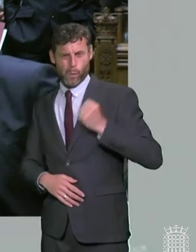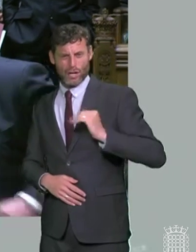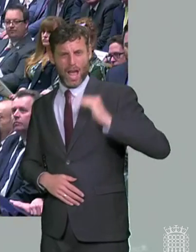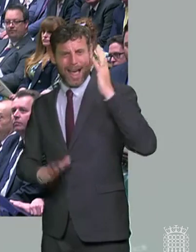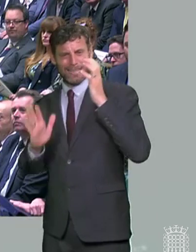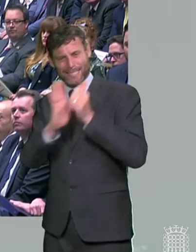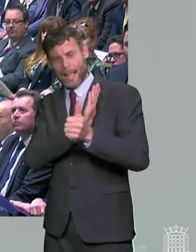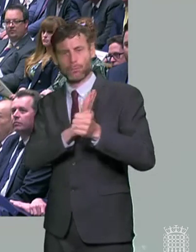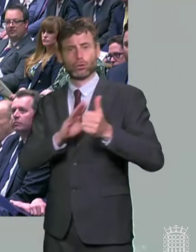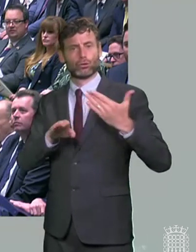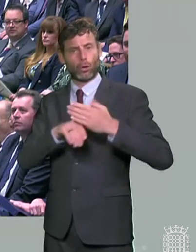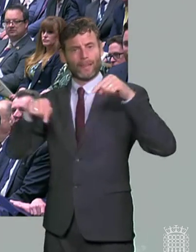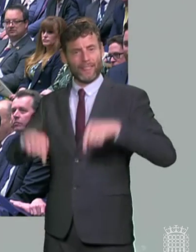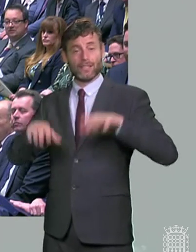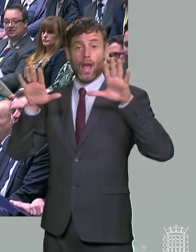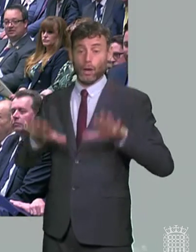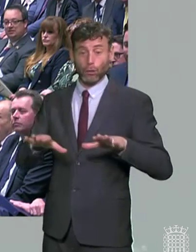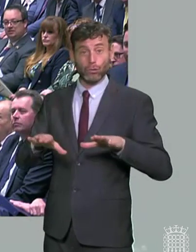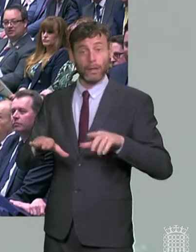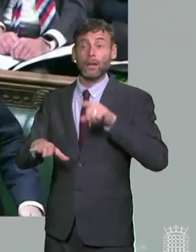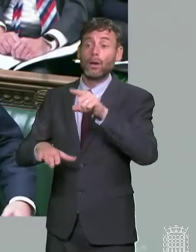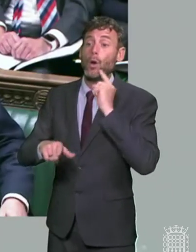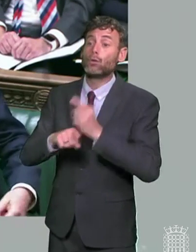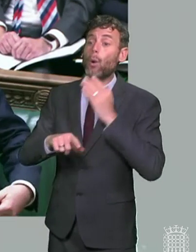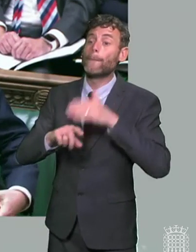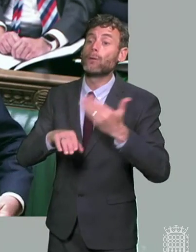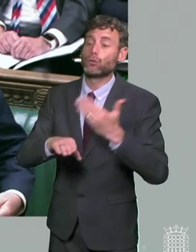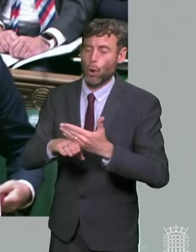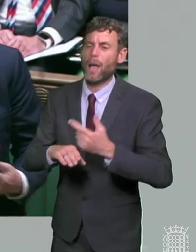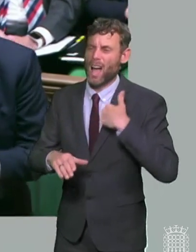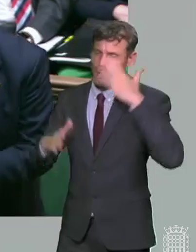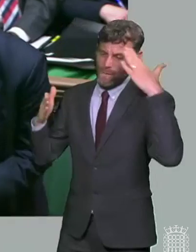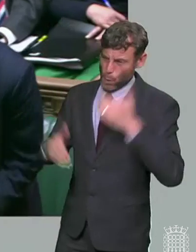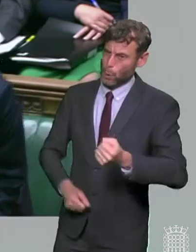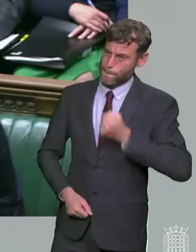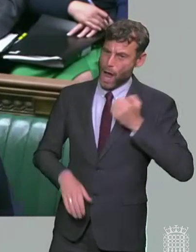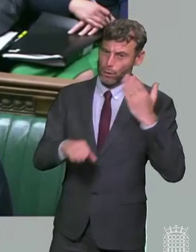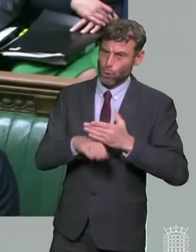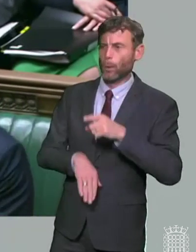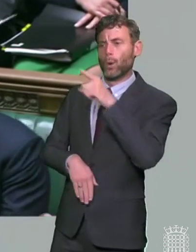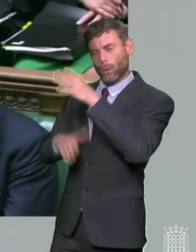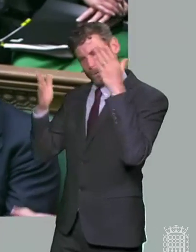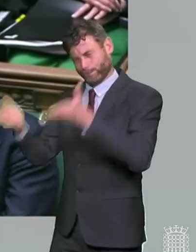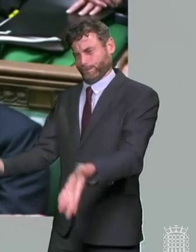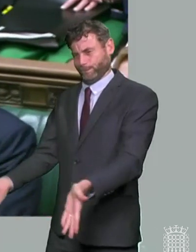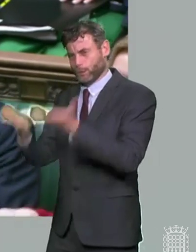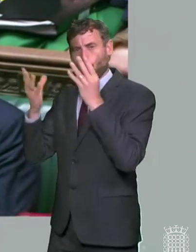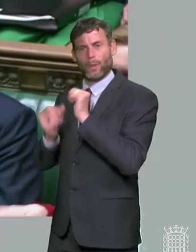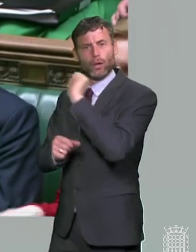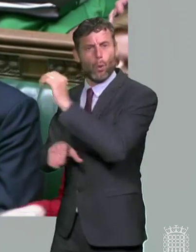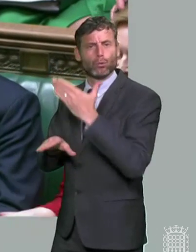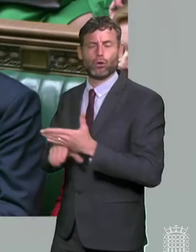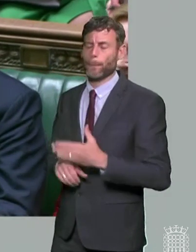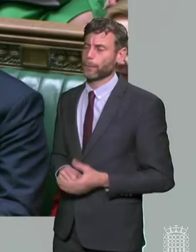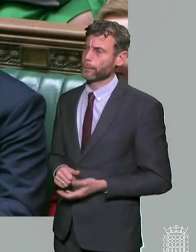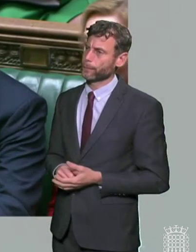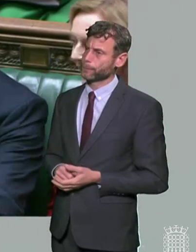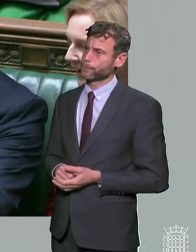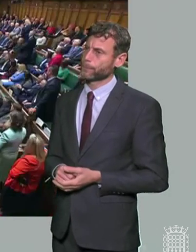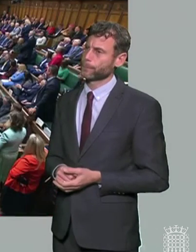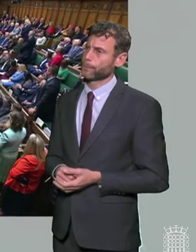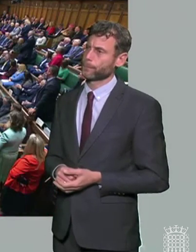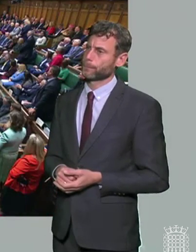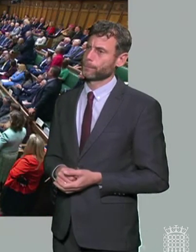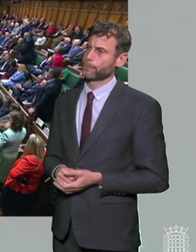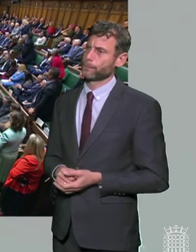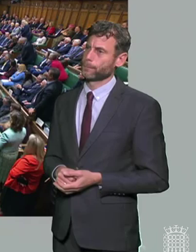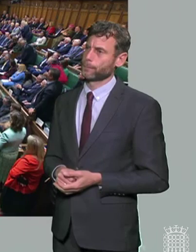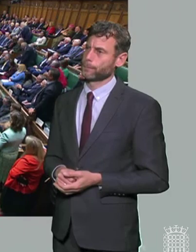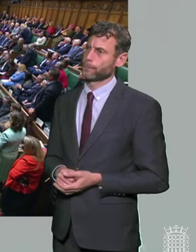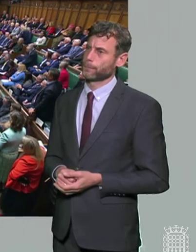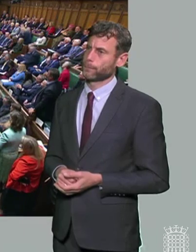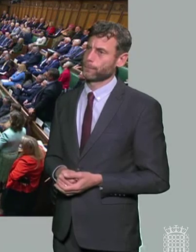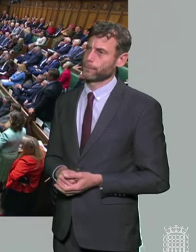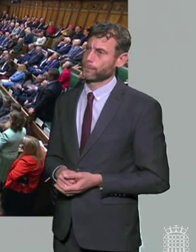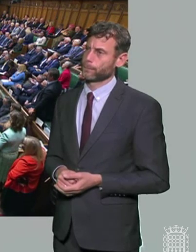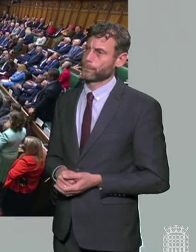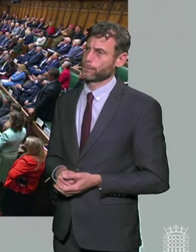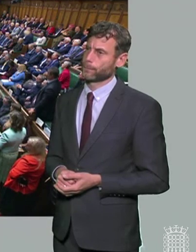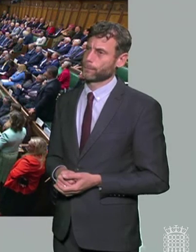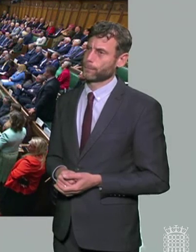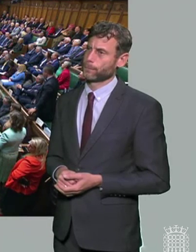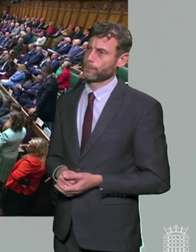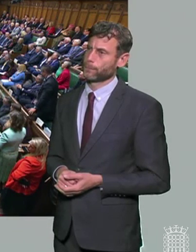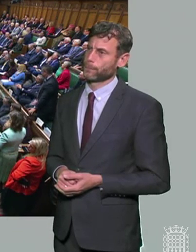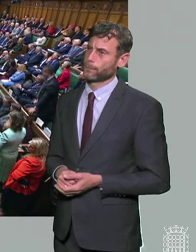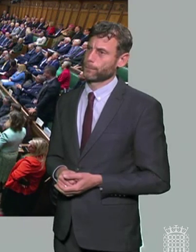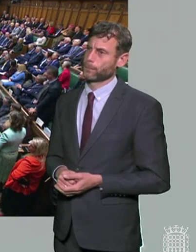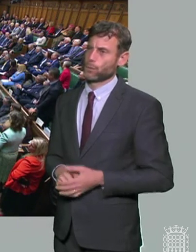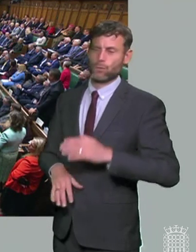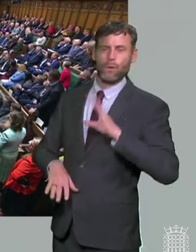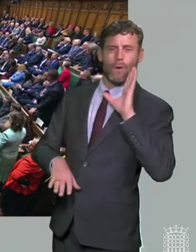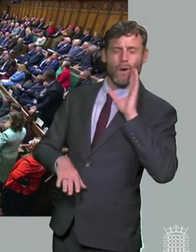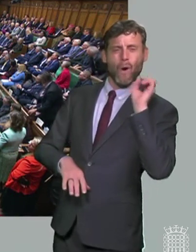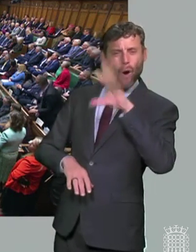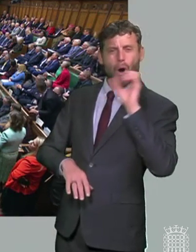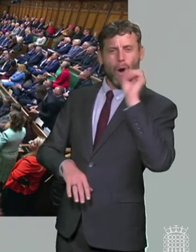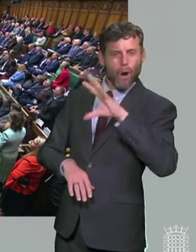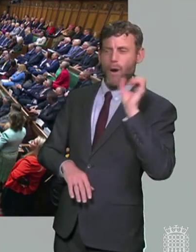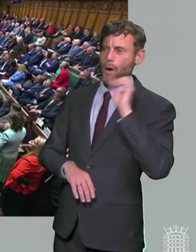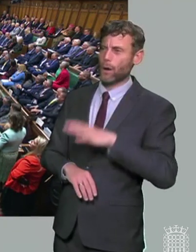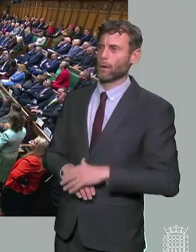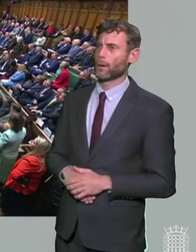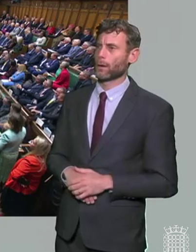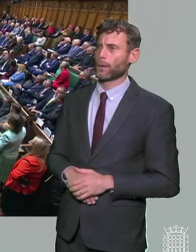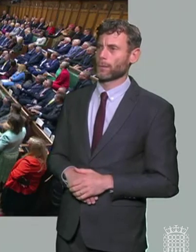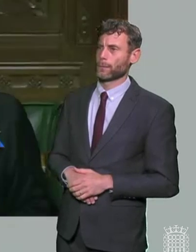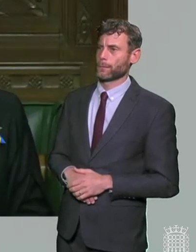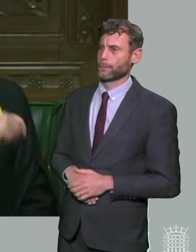As for jobs, I am going to get on with mine and I hope he gets on with his.